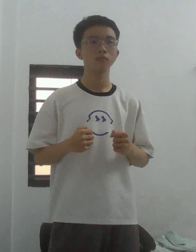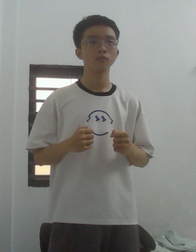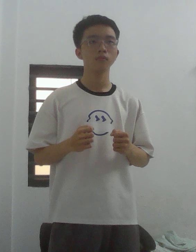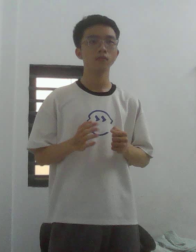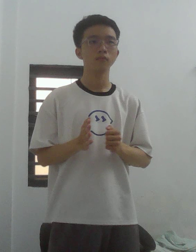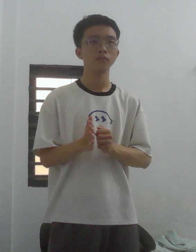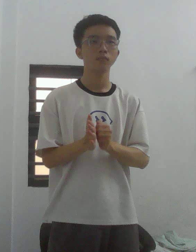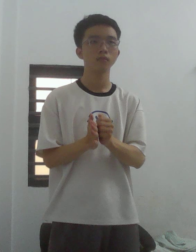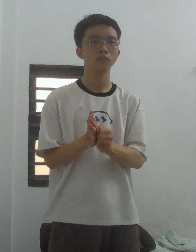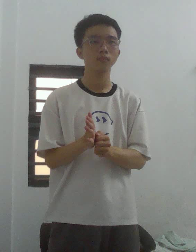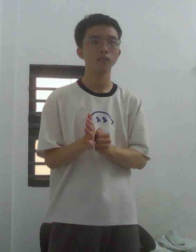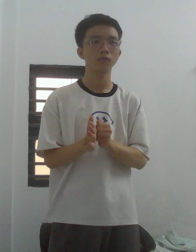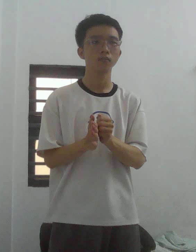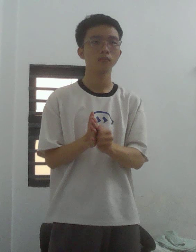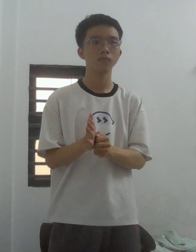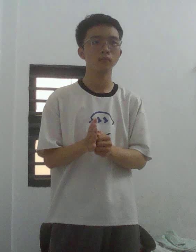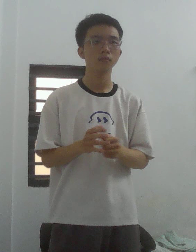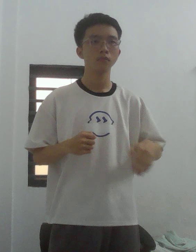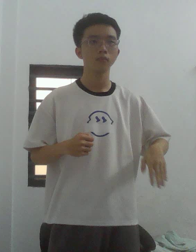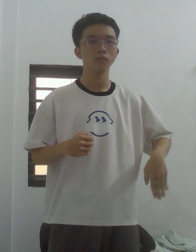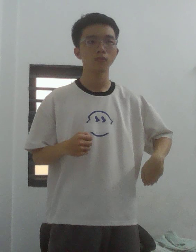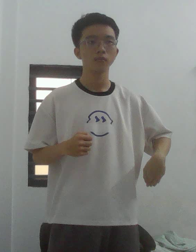thang sau